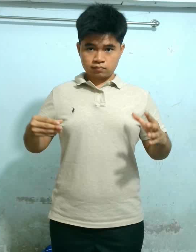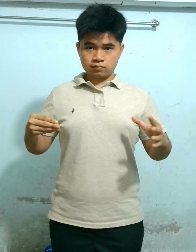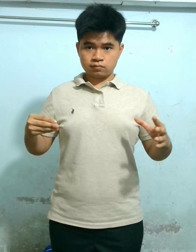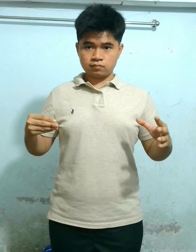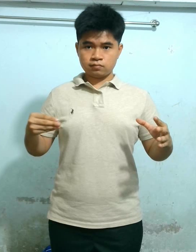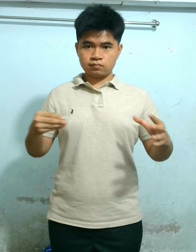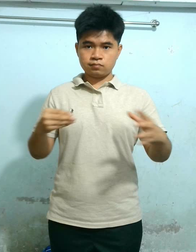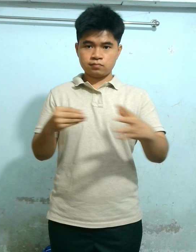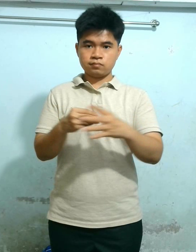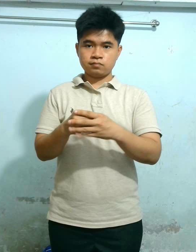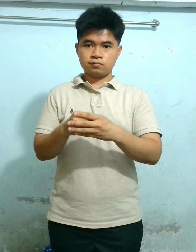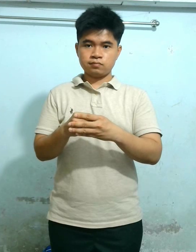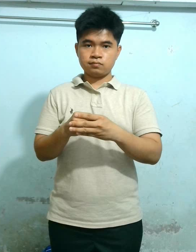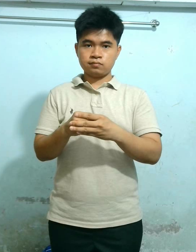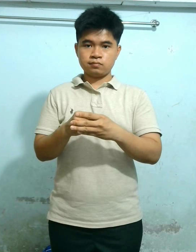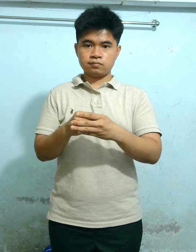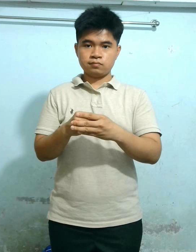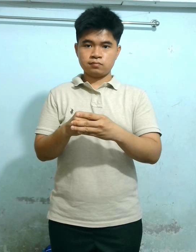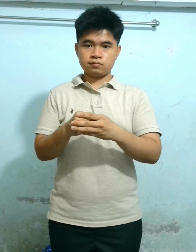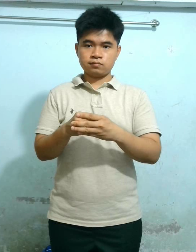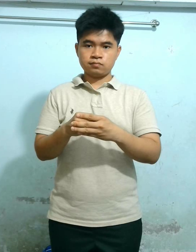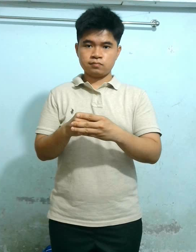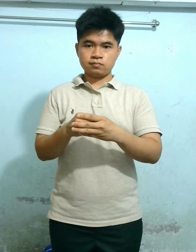nhom